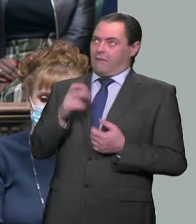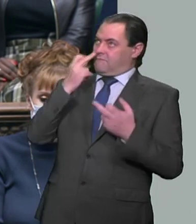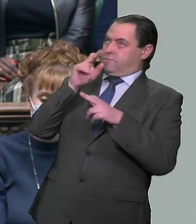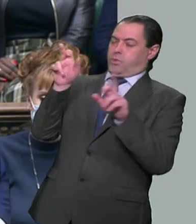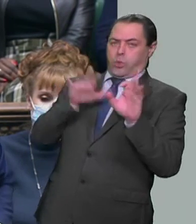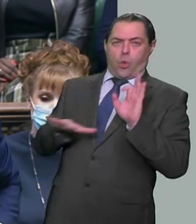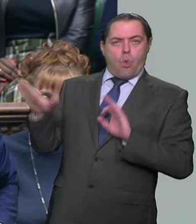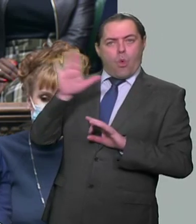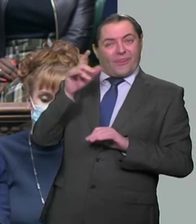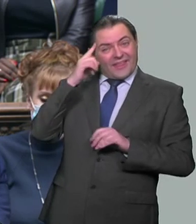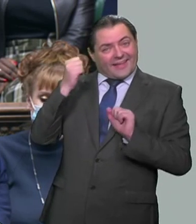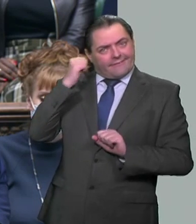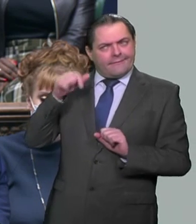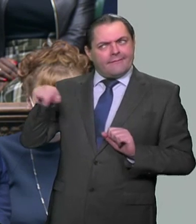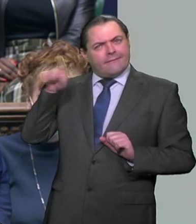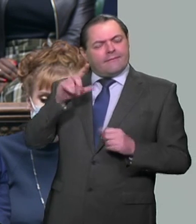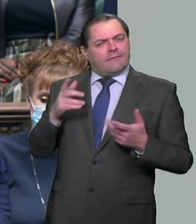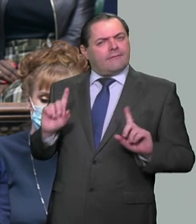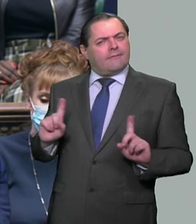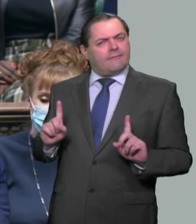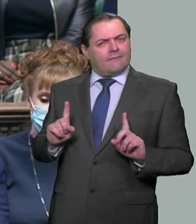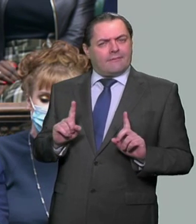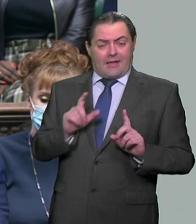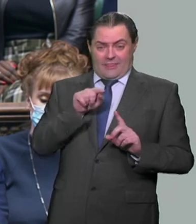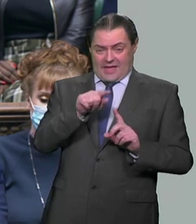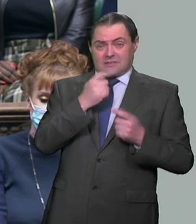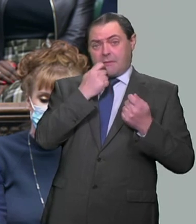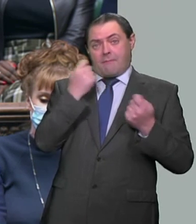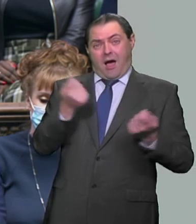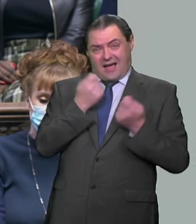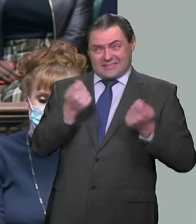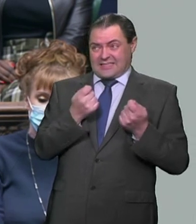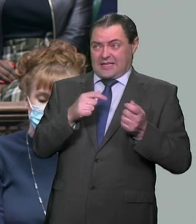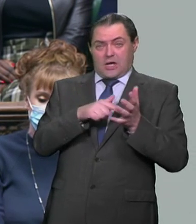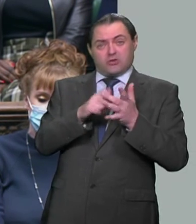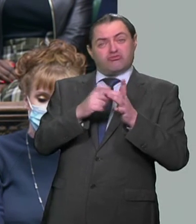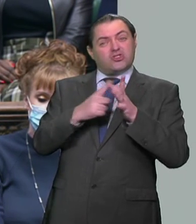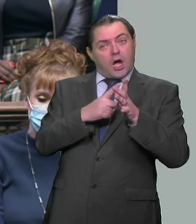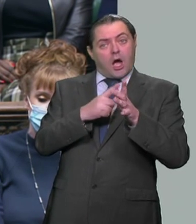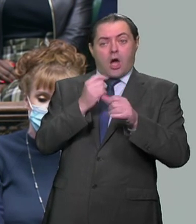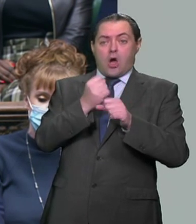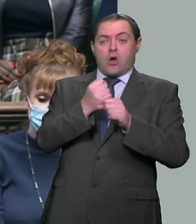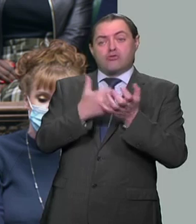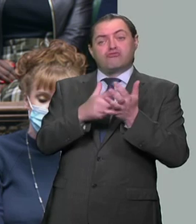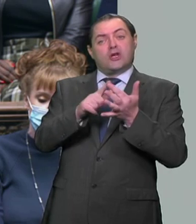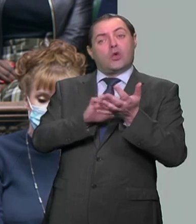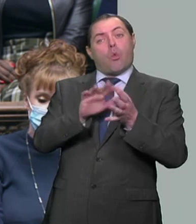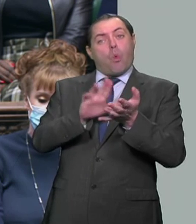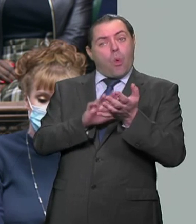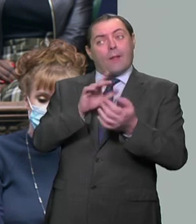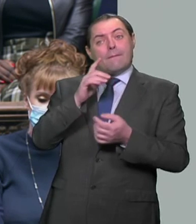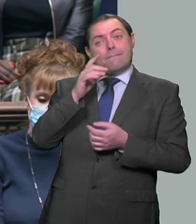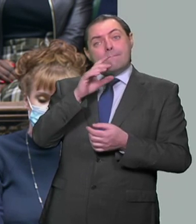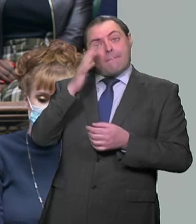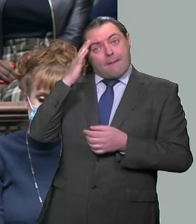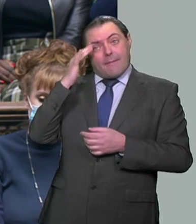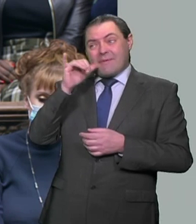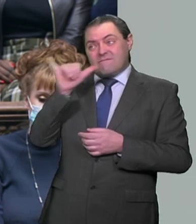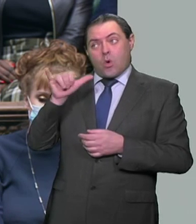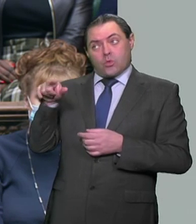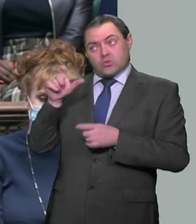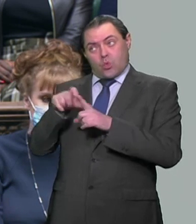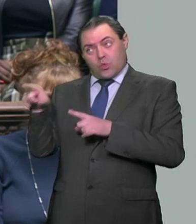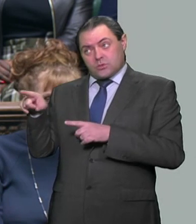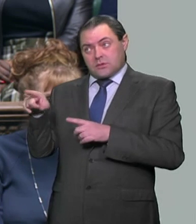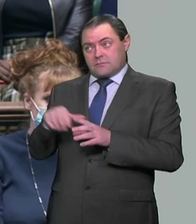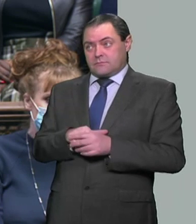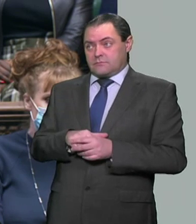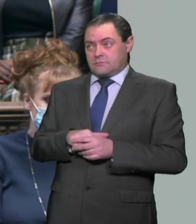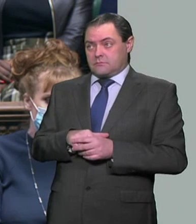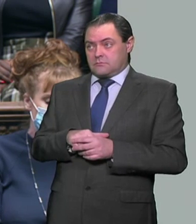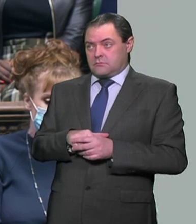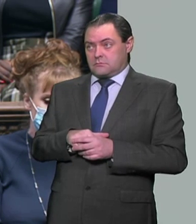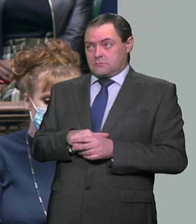On the day of the Downing Street party, Trisha Greenhalgh’s mum phoned her; she was “breathless and feverish”— You might want to listen.